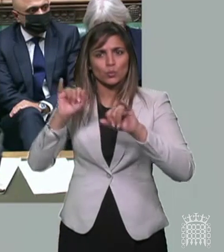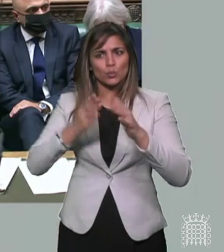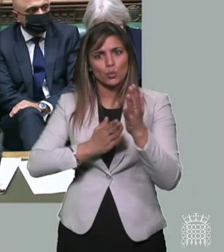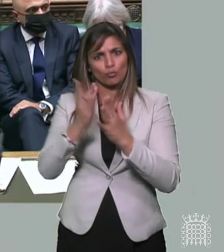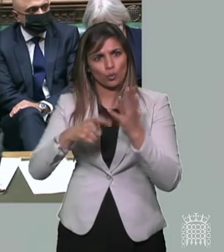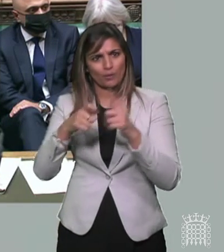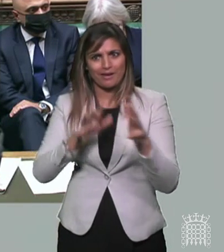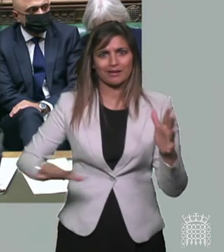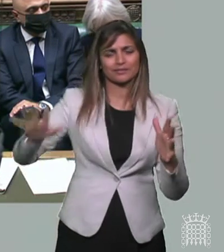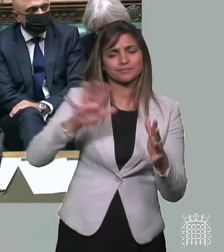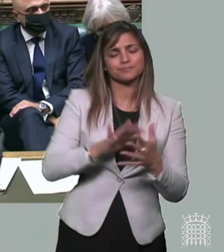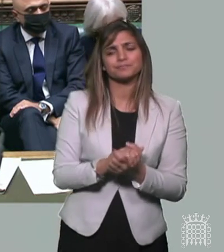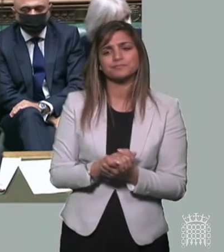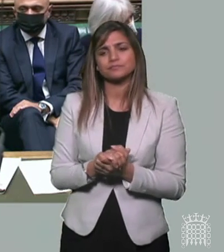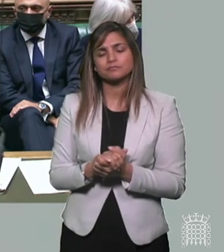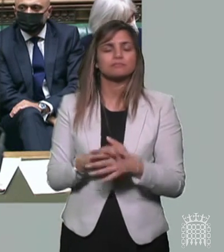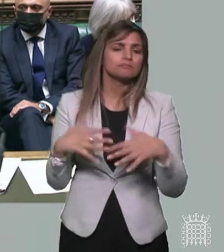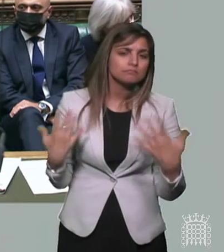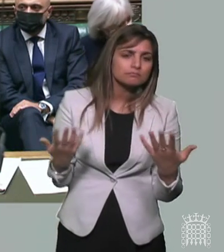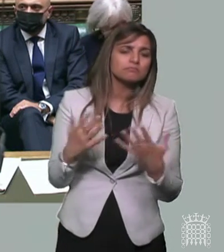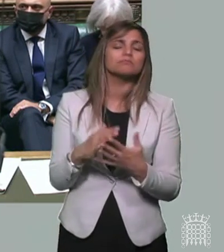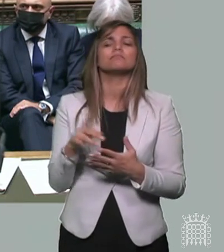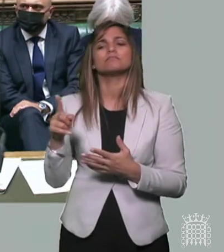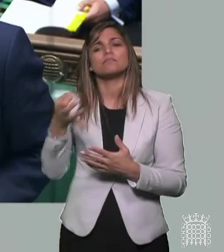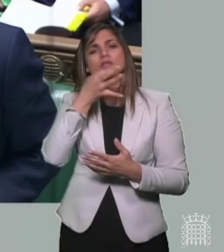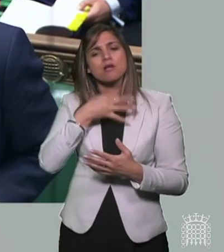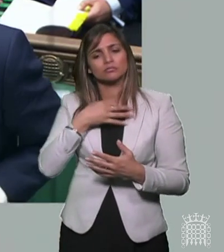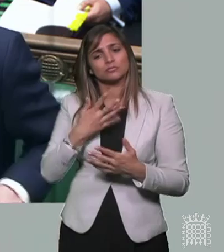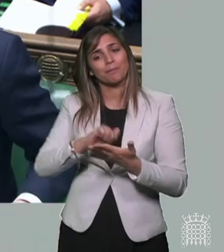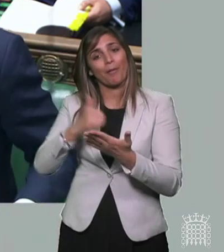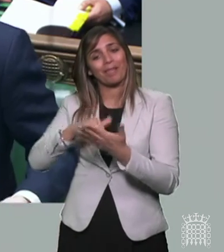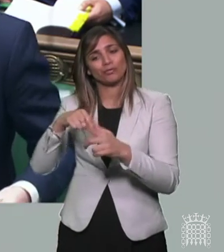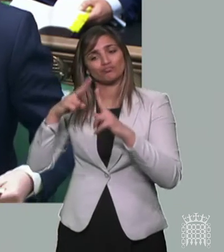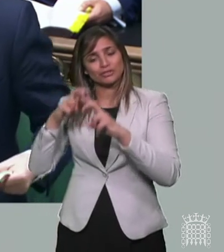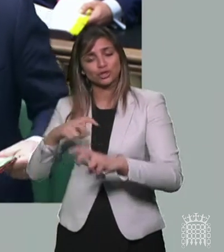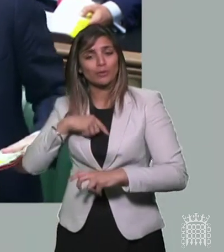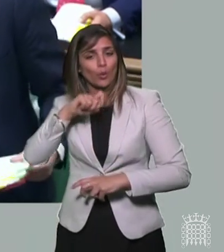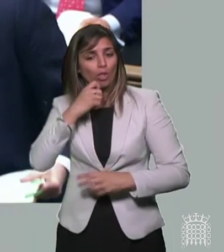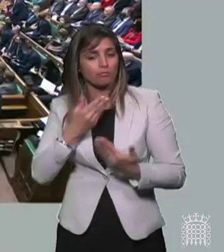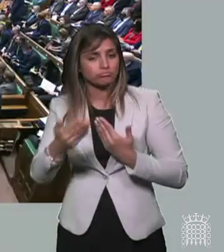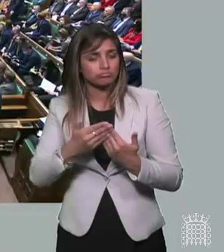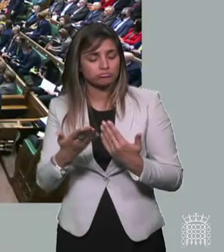The honourable Lady requests that we publish the research, and we will do so as soon as we can.